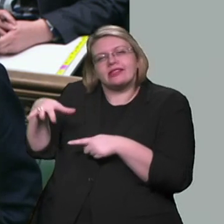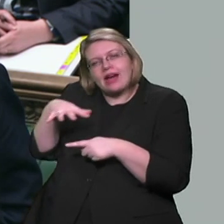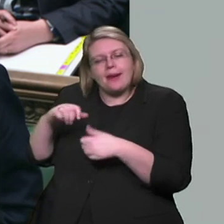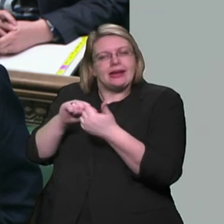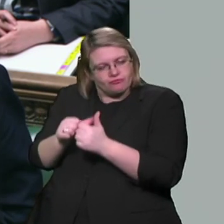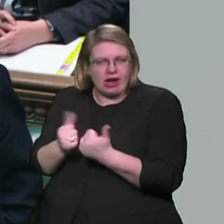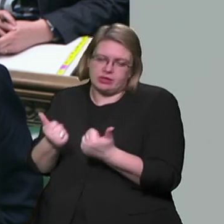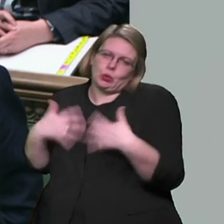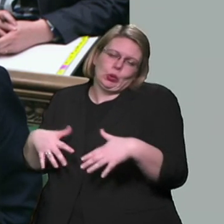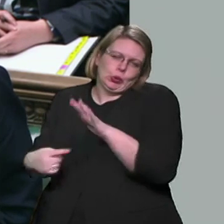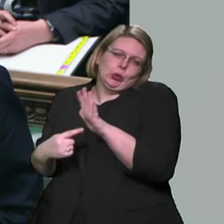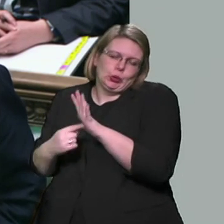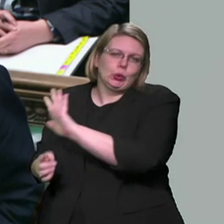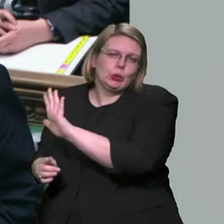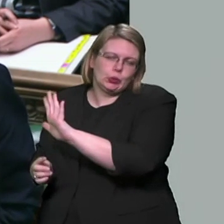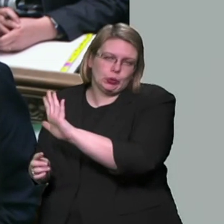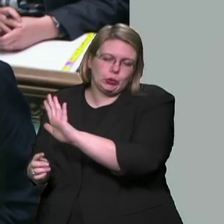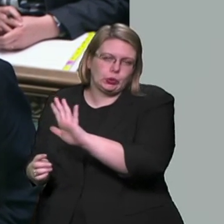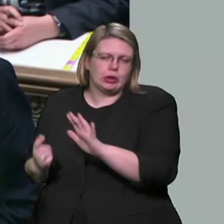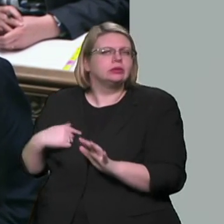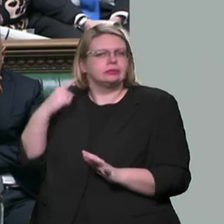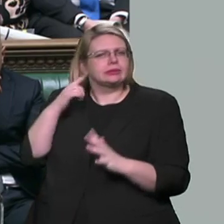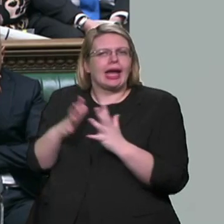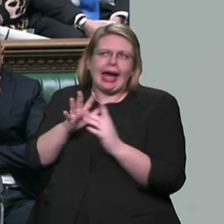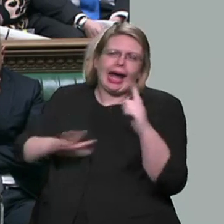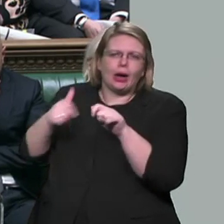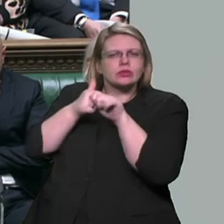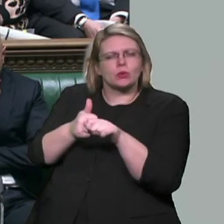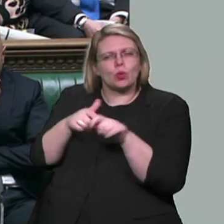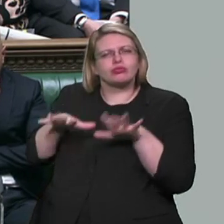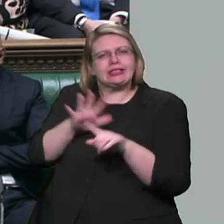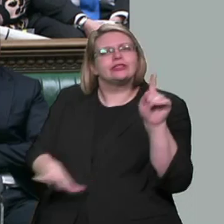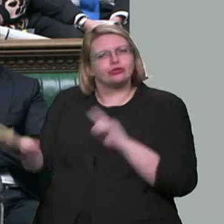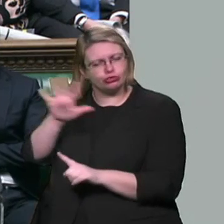We are doing our best to support people throughout our country.